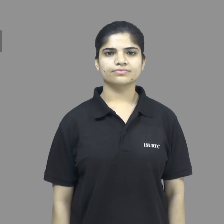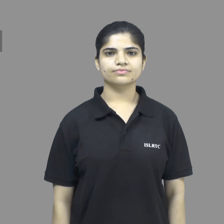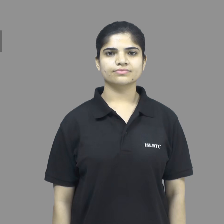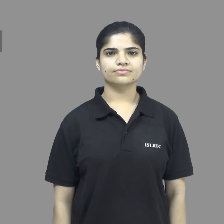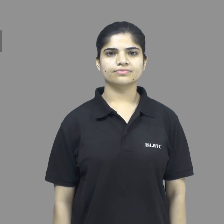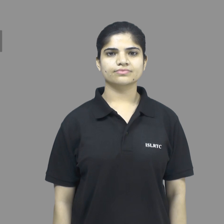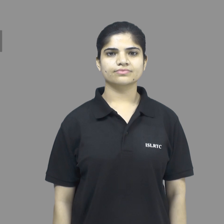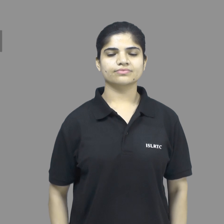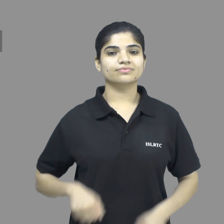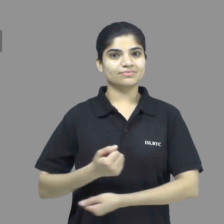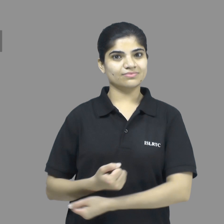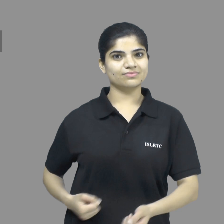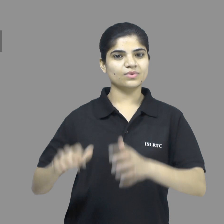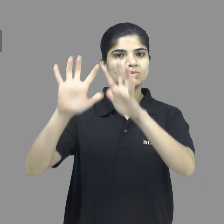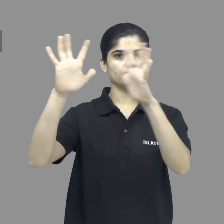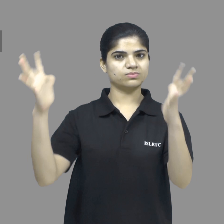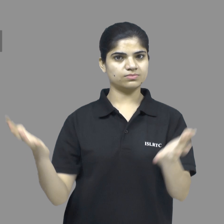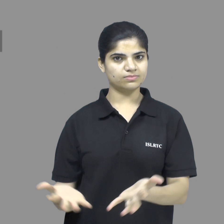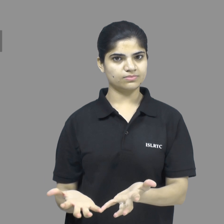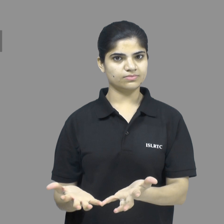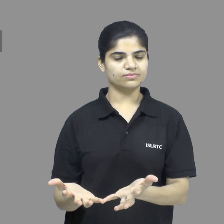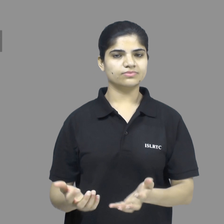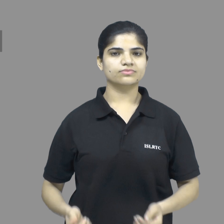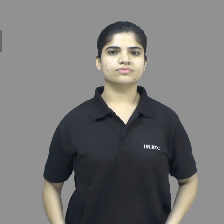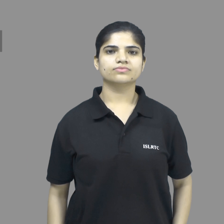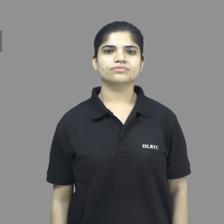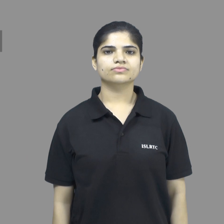Salwar